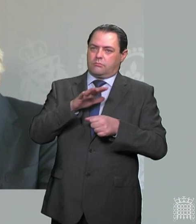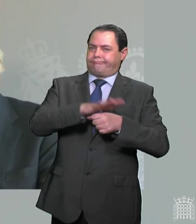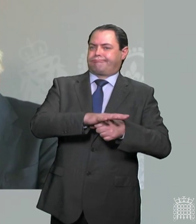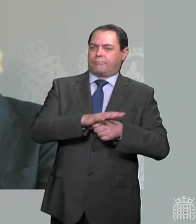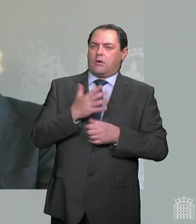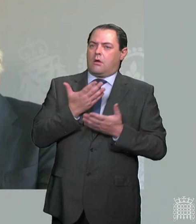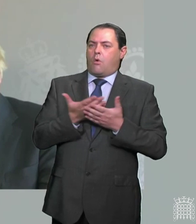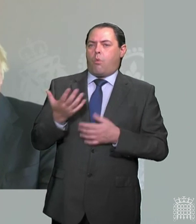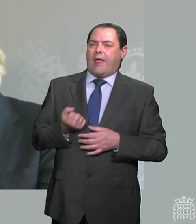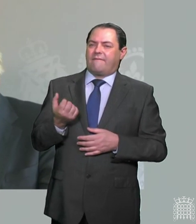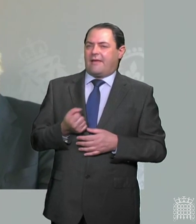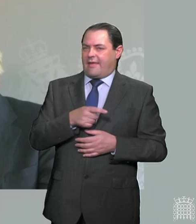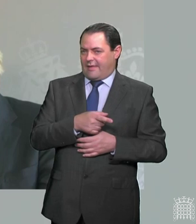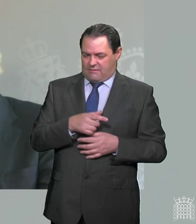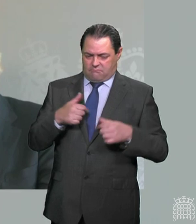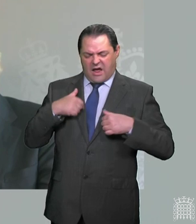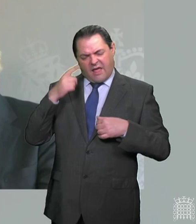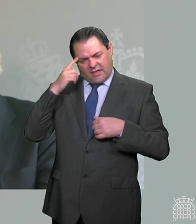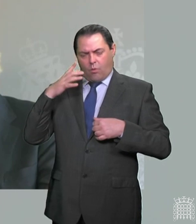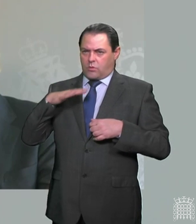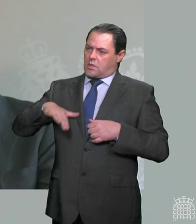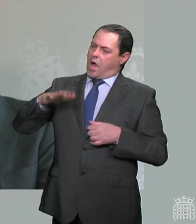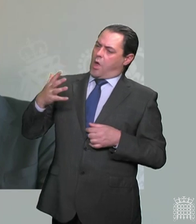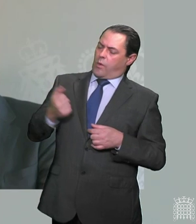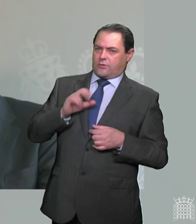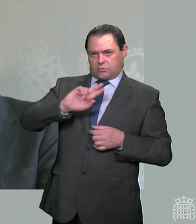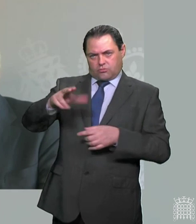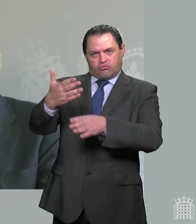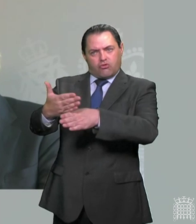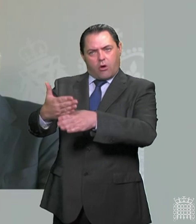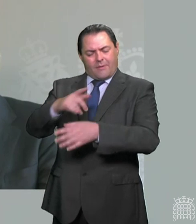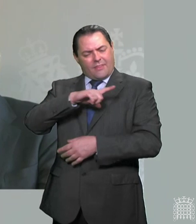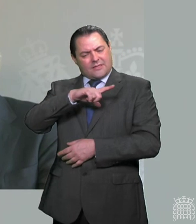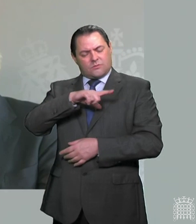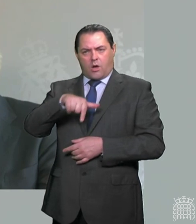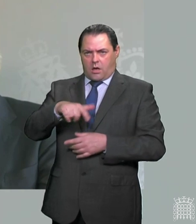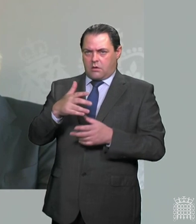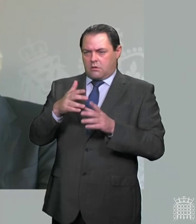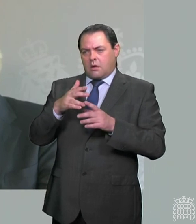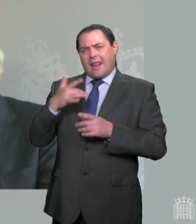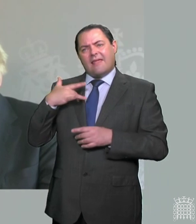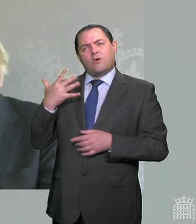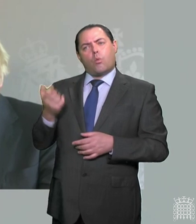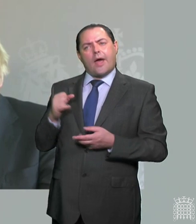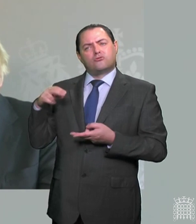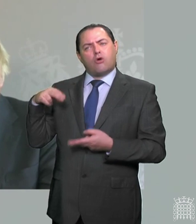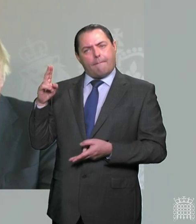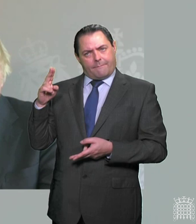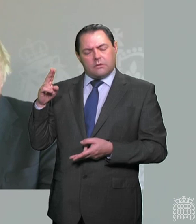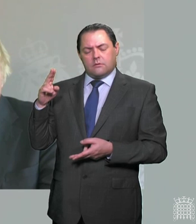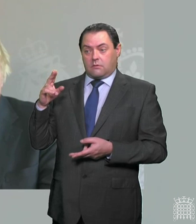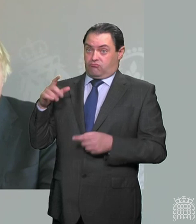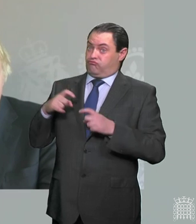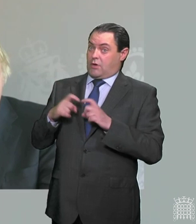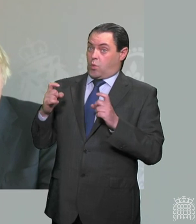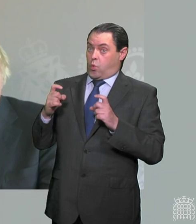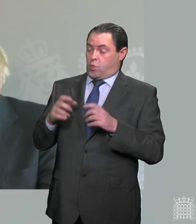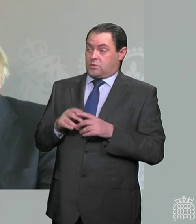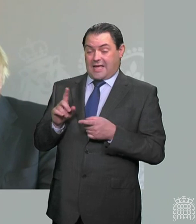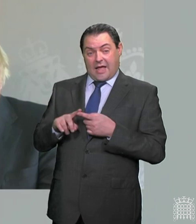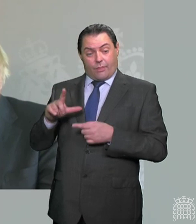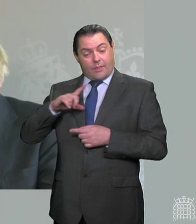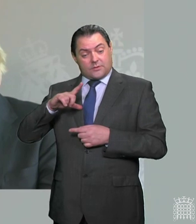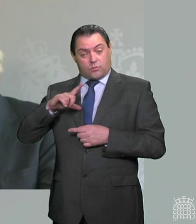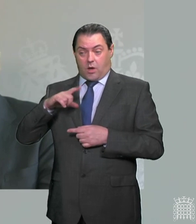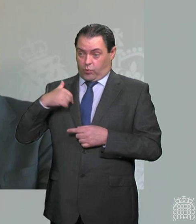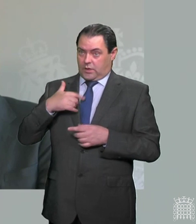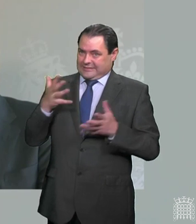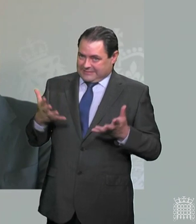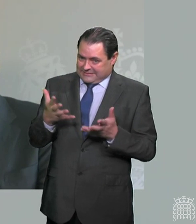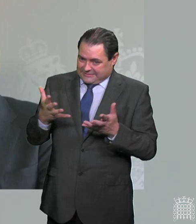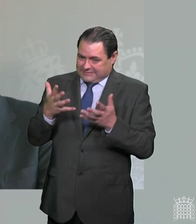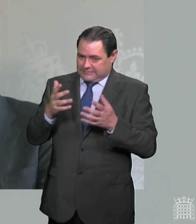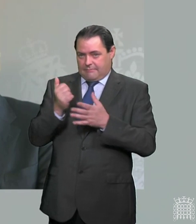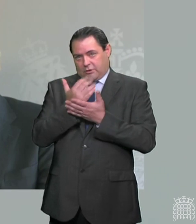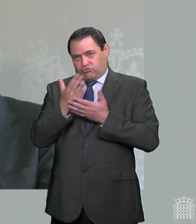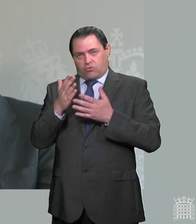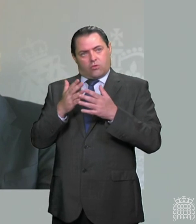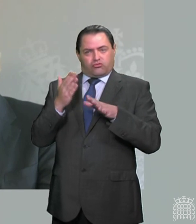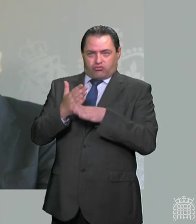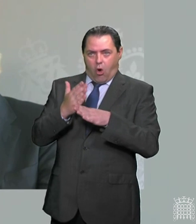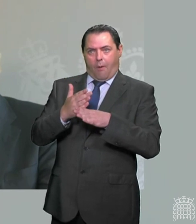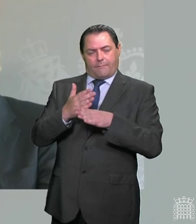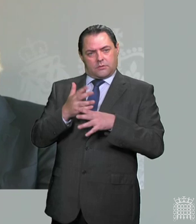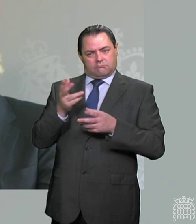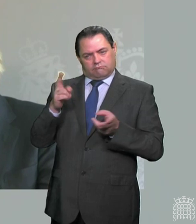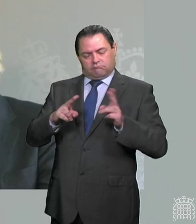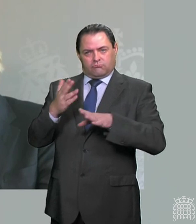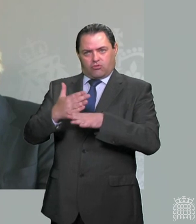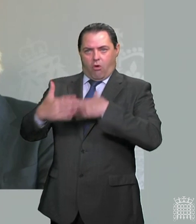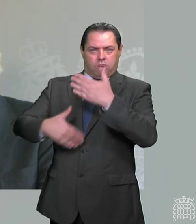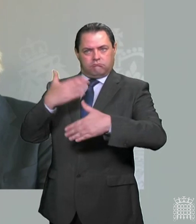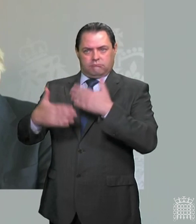I do not think that is the right way forward. We want to see higher wages, which is why we have increased the living wage by record amounts, and we are working to ensure that this is a jobs-led recovery.